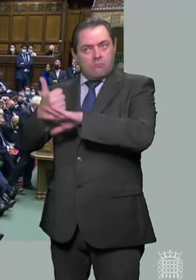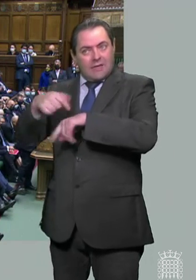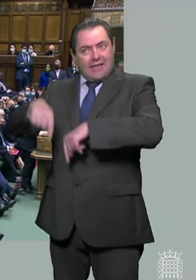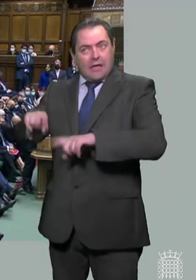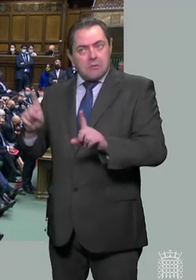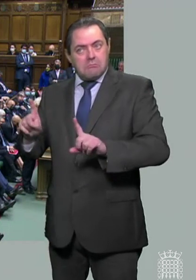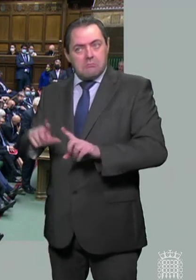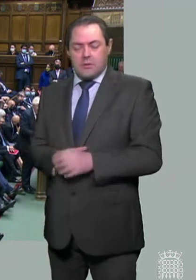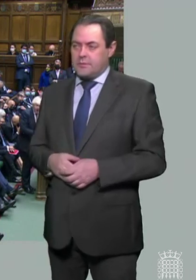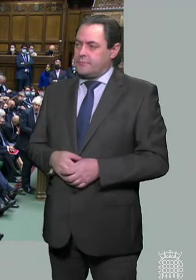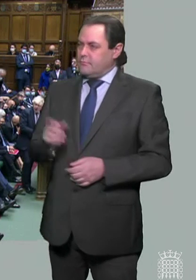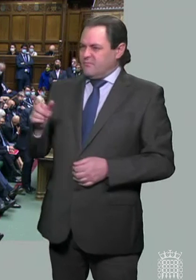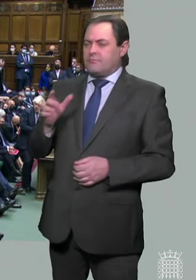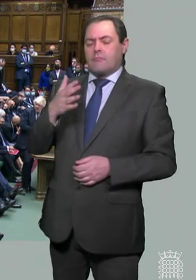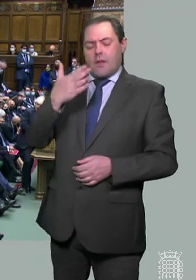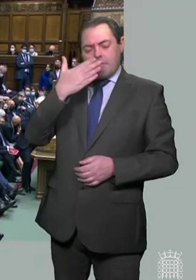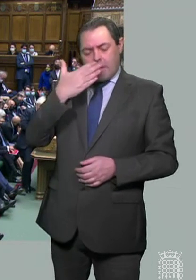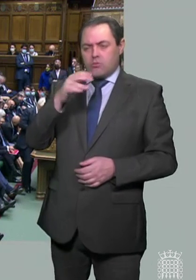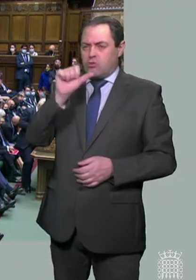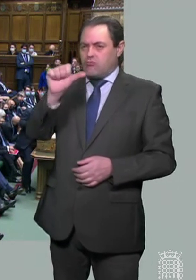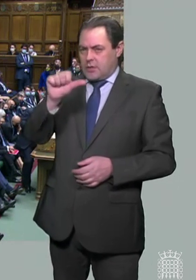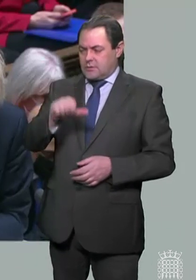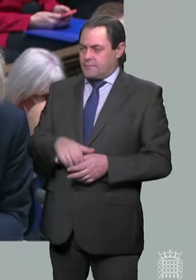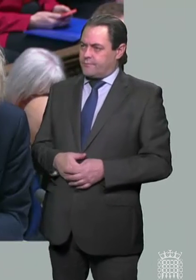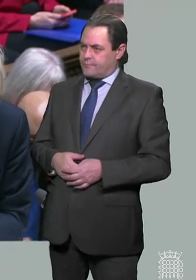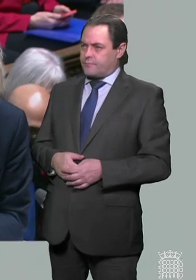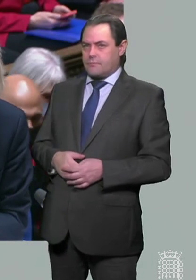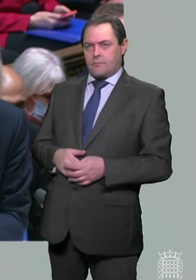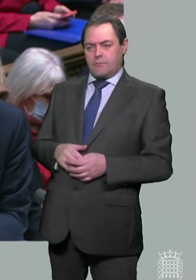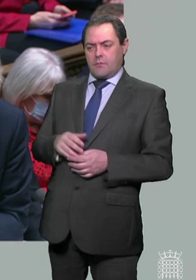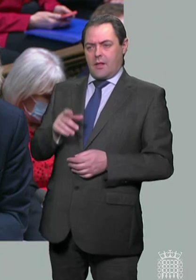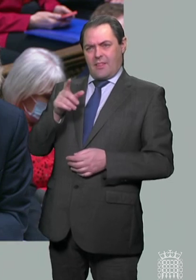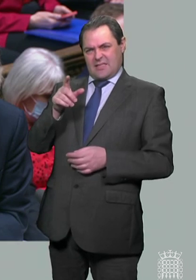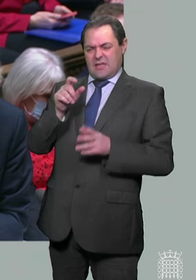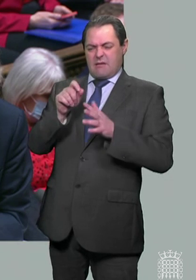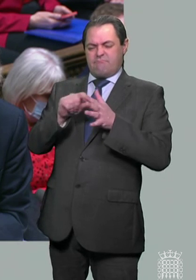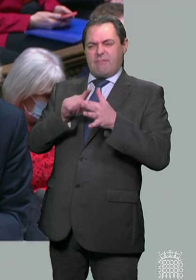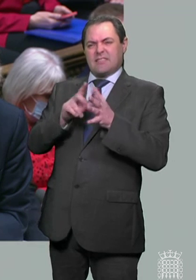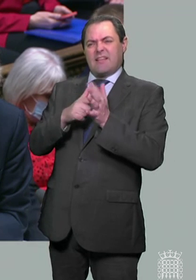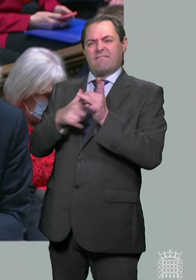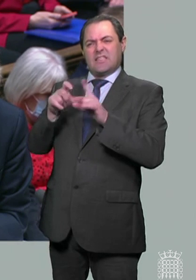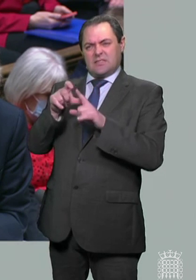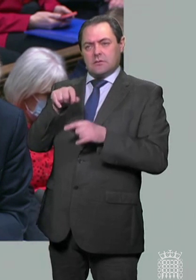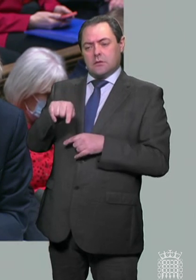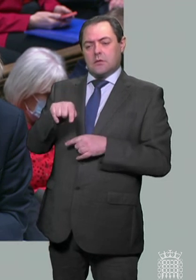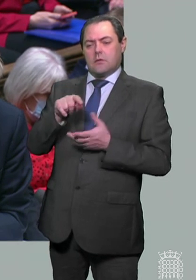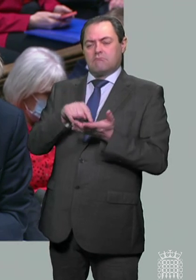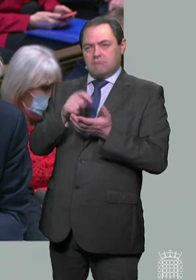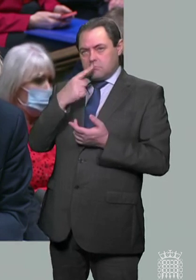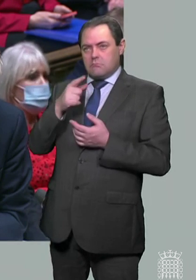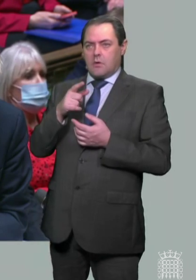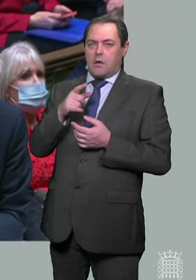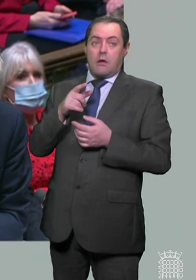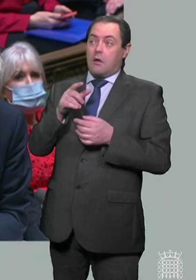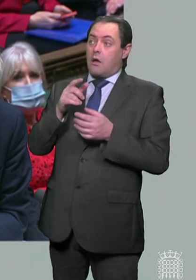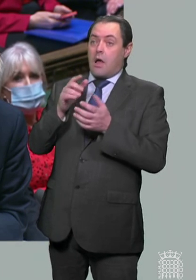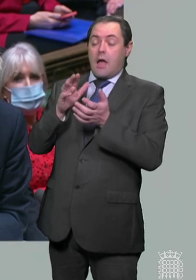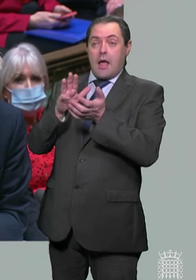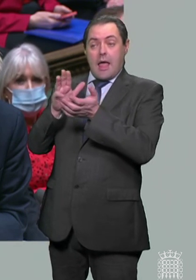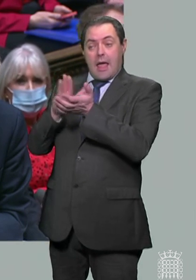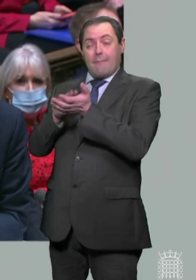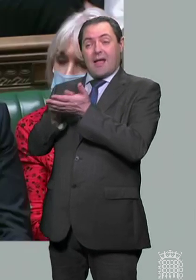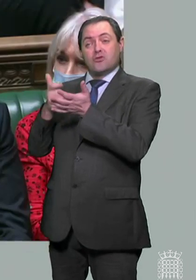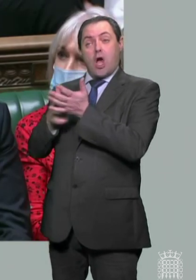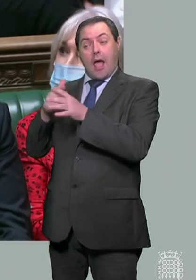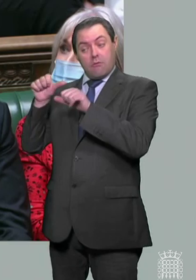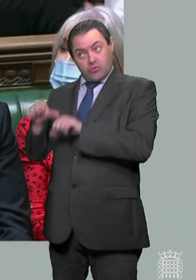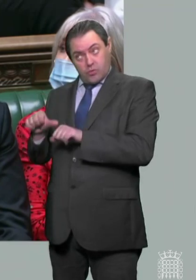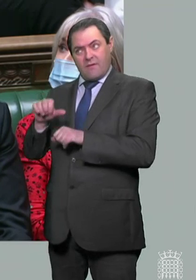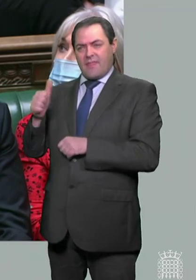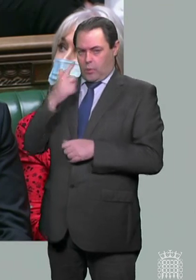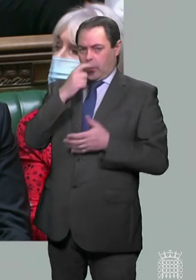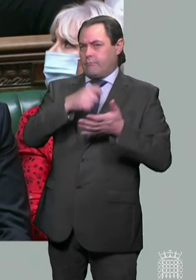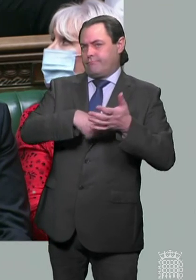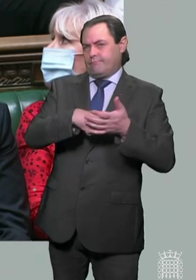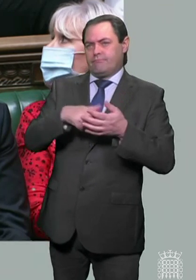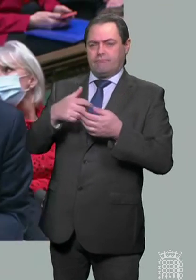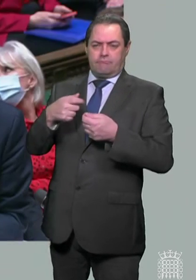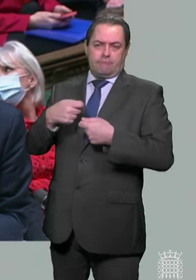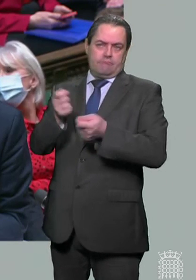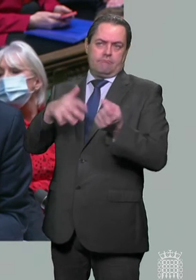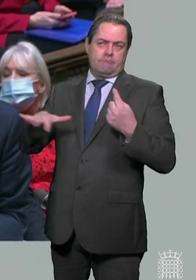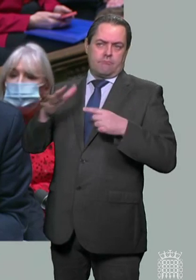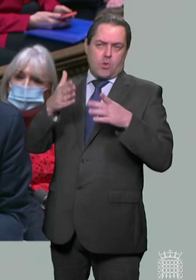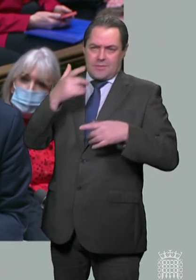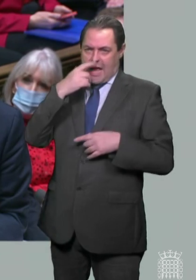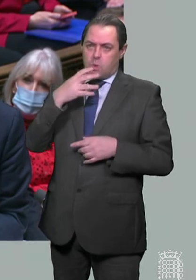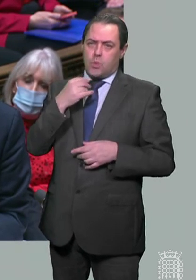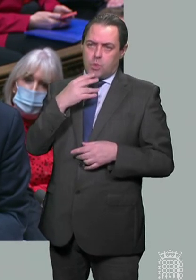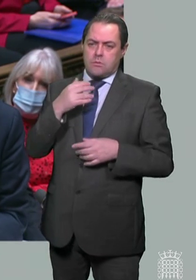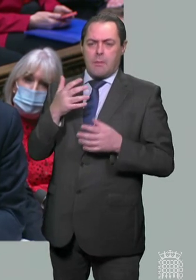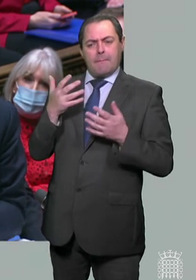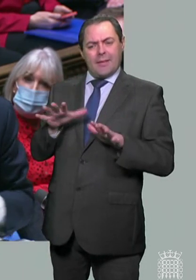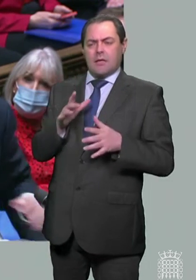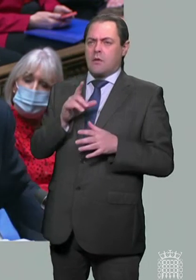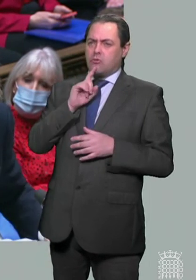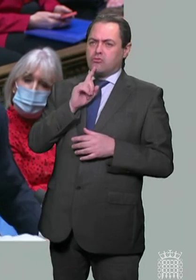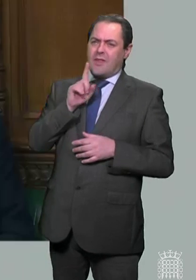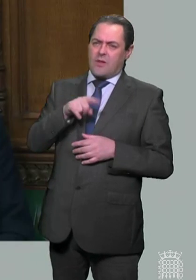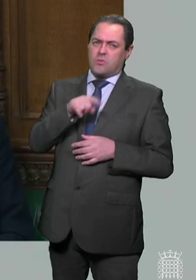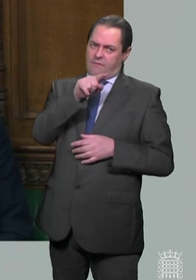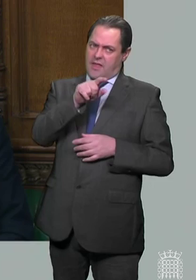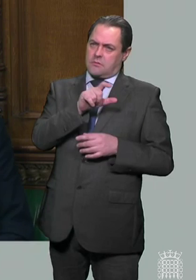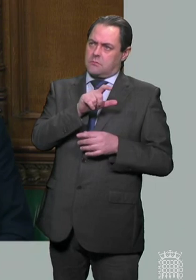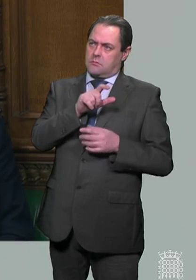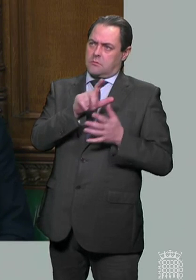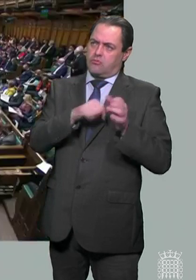My right honourable Friend is spot on. The roll-out of Paxlovid in the NHS will of course depend on its approval by the Medicines and Healthcare products Regulatory Agency, but the Government have, as a precaution, already invested in hundreds of thousands of courses of the drug.